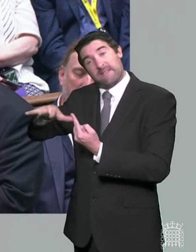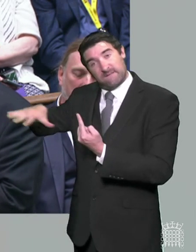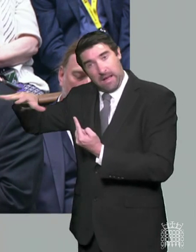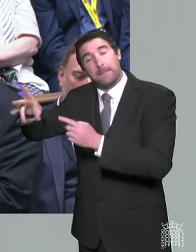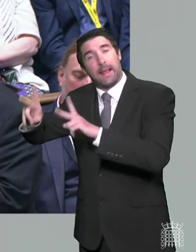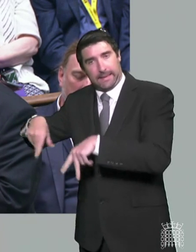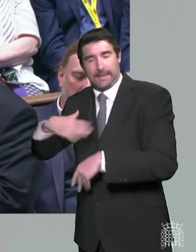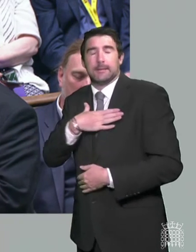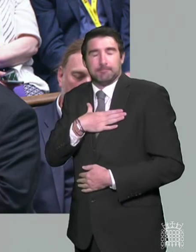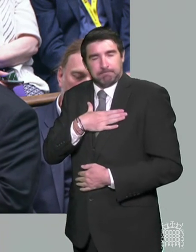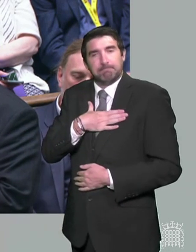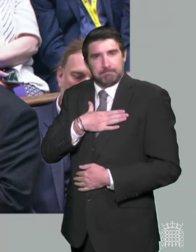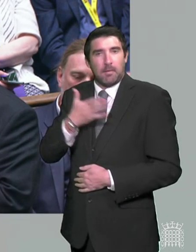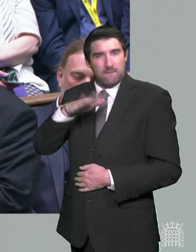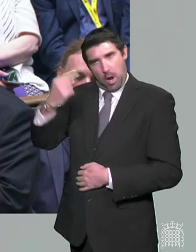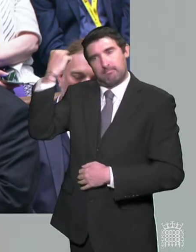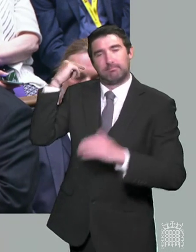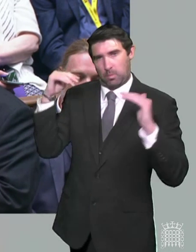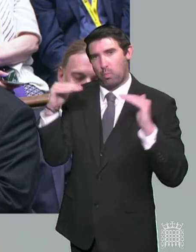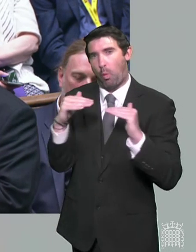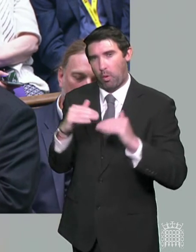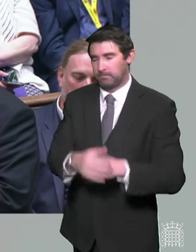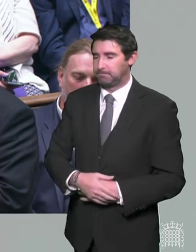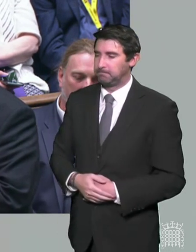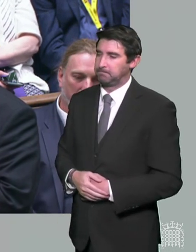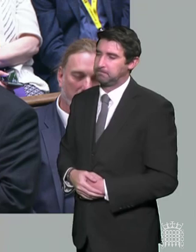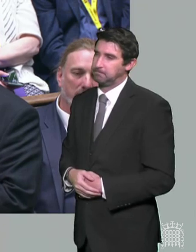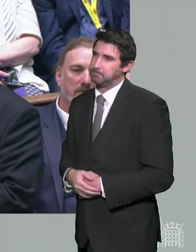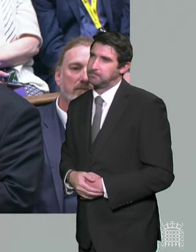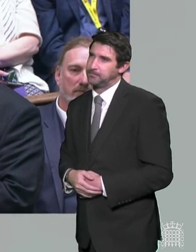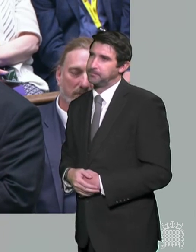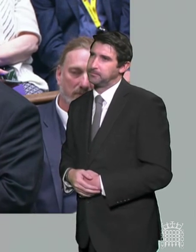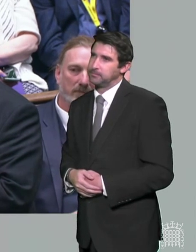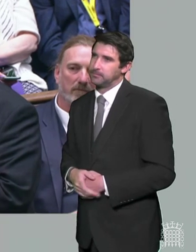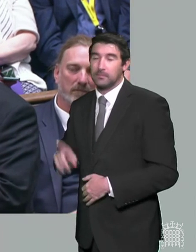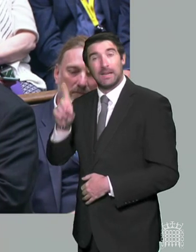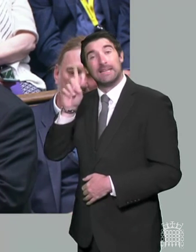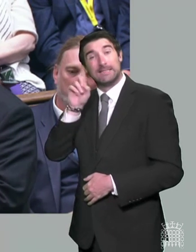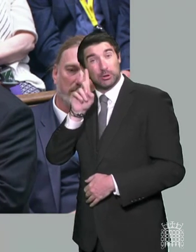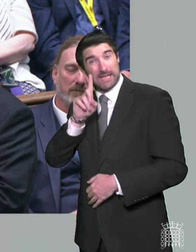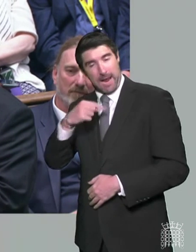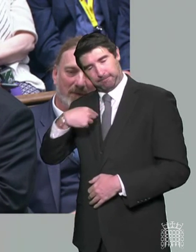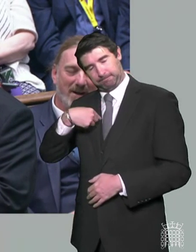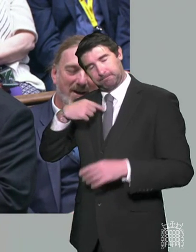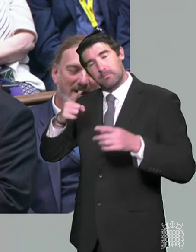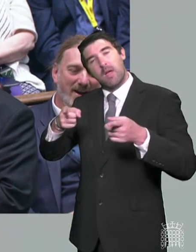Yesterday our First Minister started a national conversation on Scotland’s right to choose an independent future.